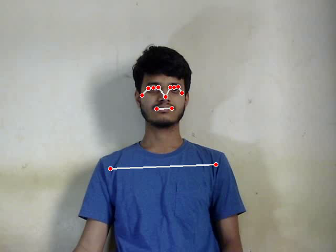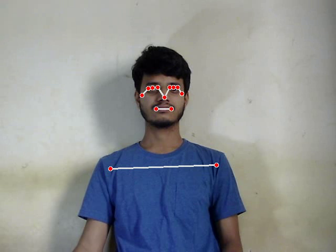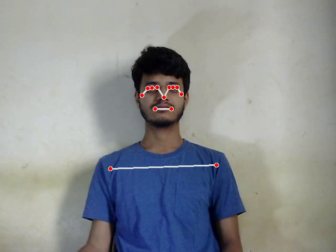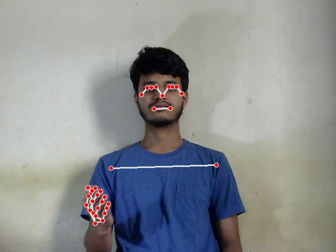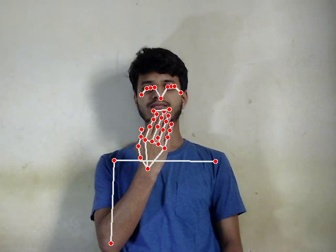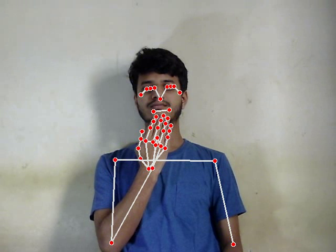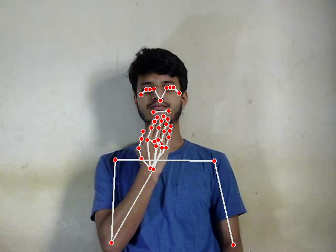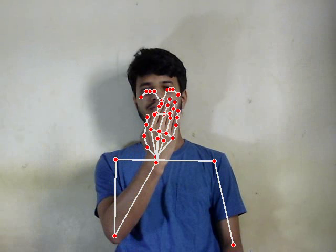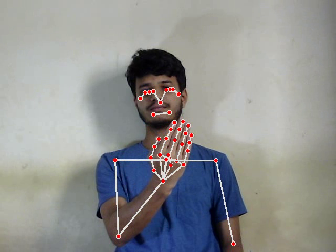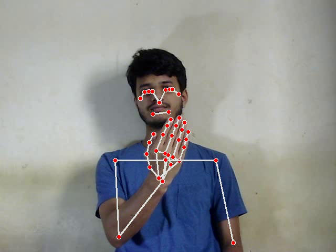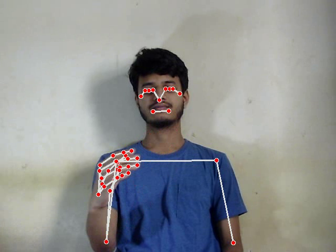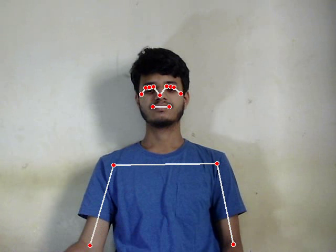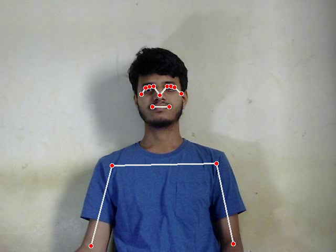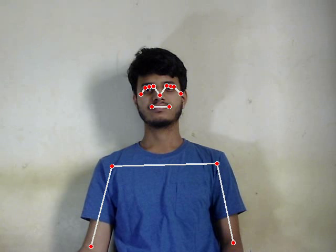thank you